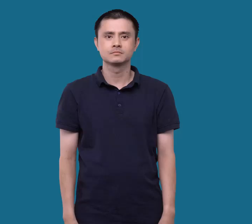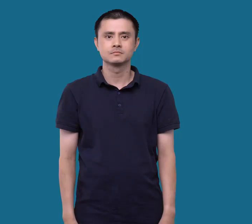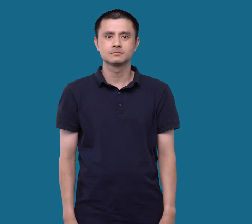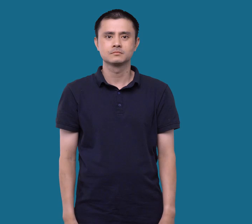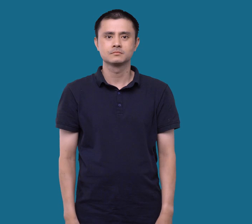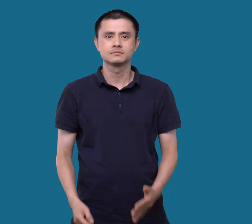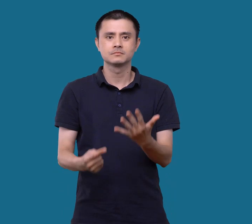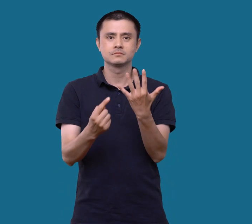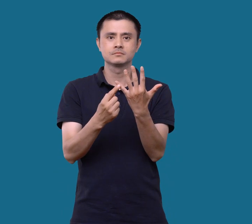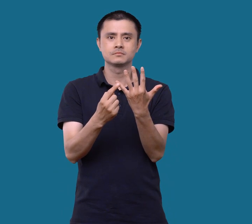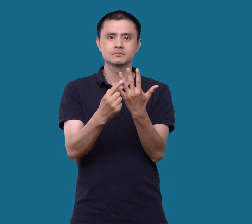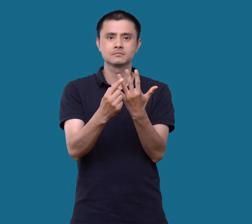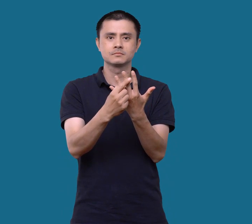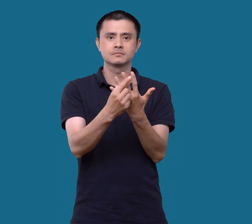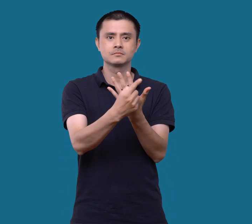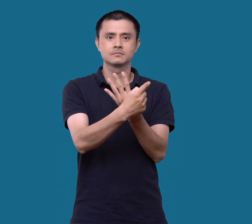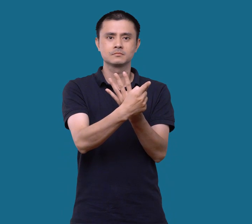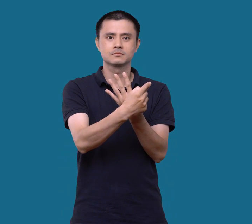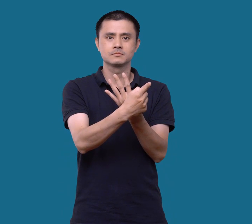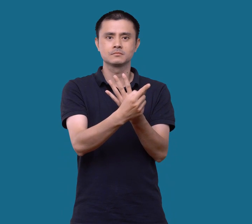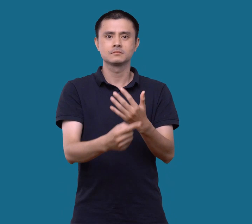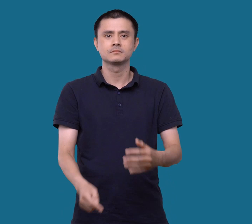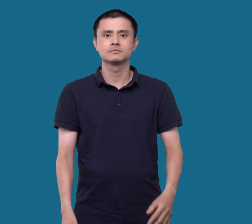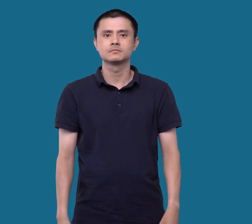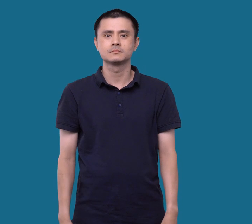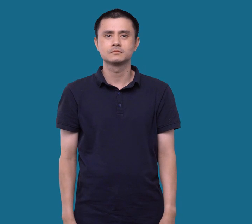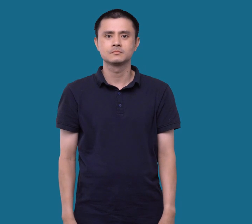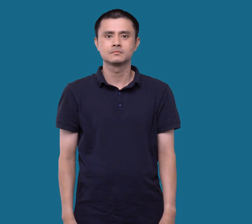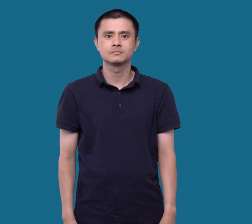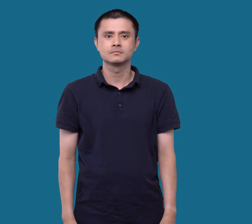ngón tay